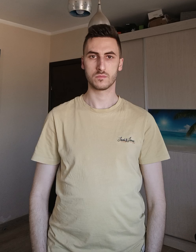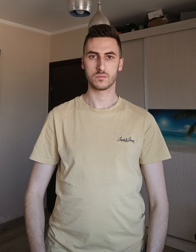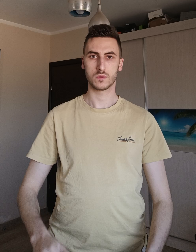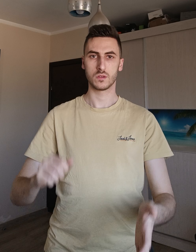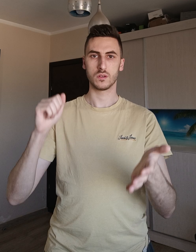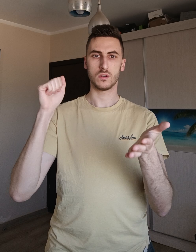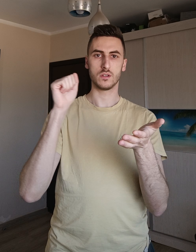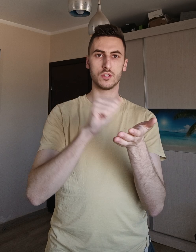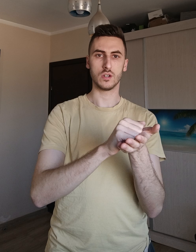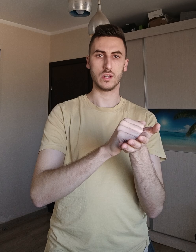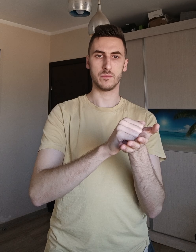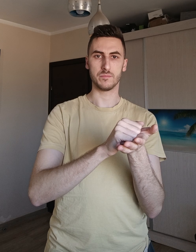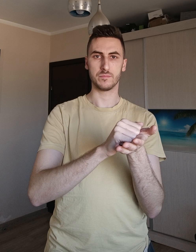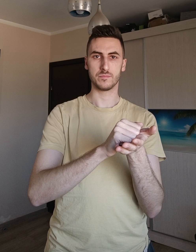לשלם